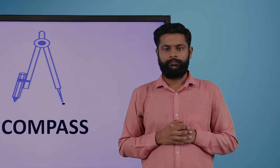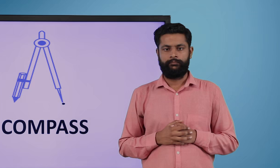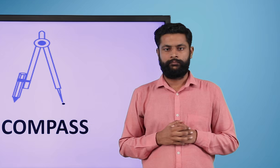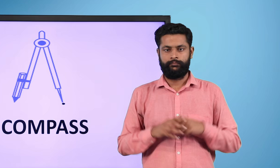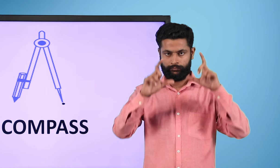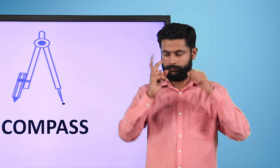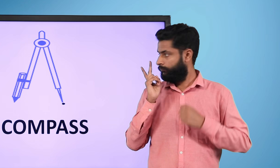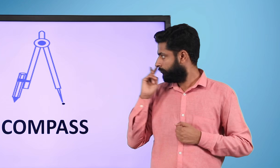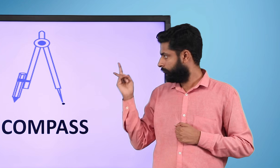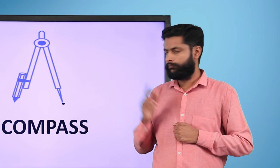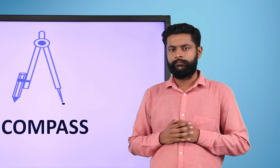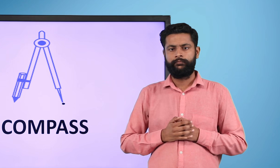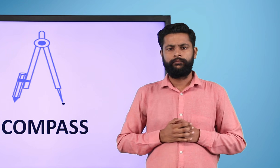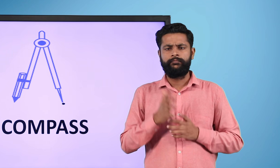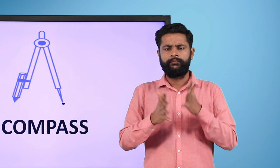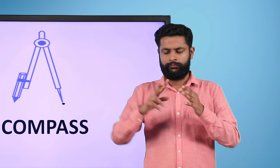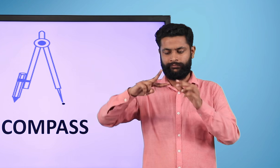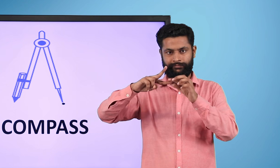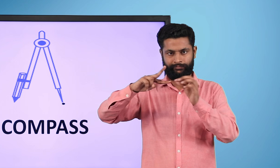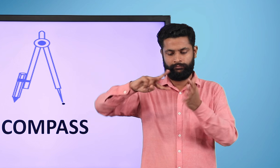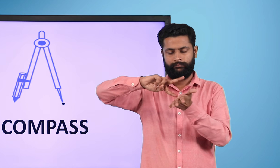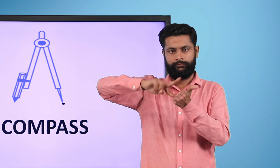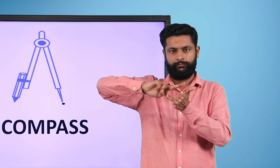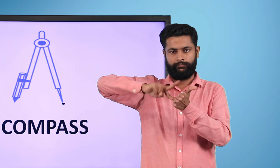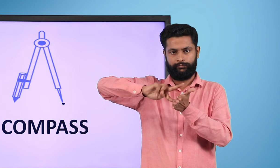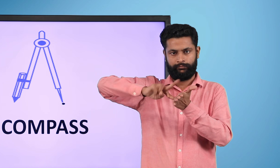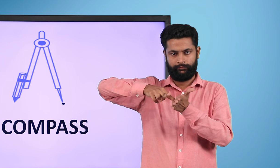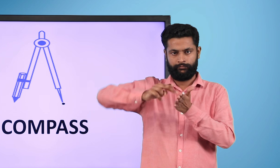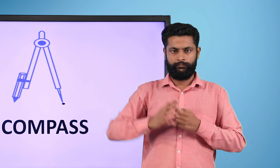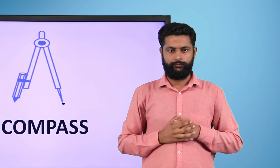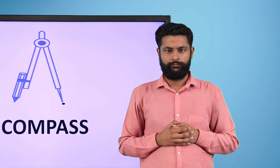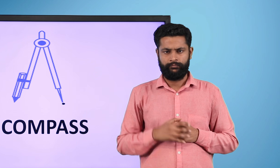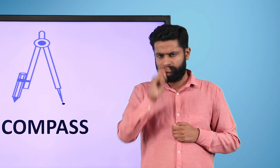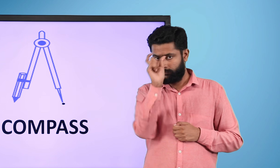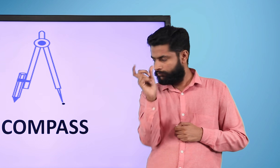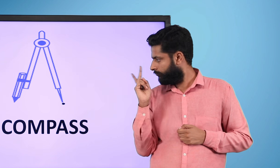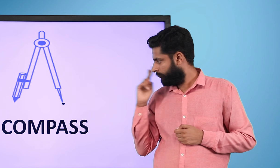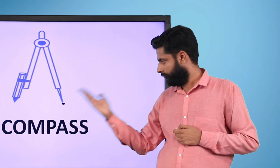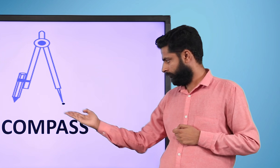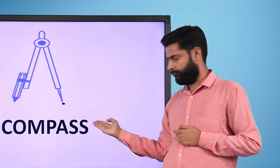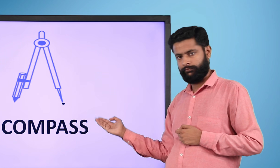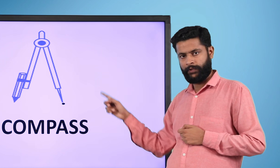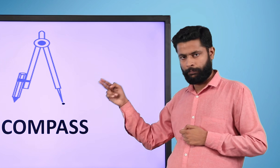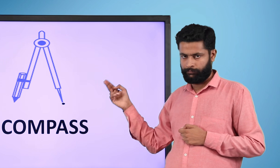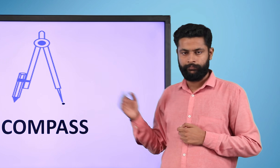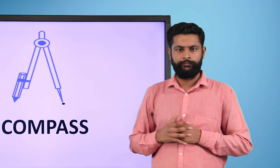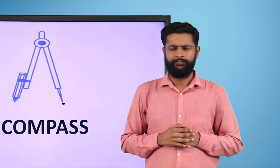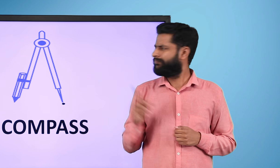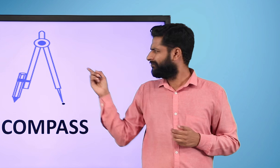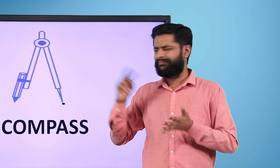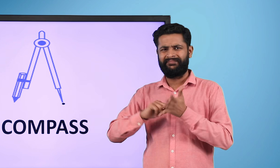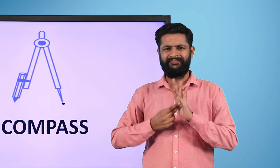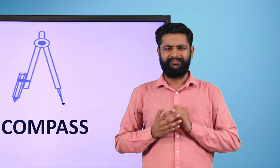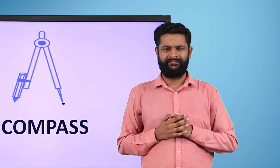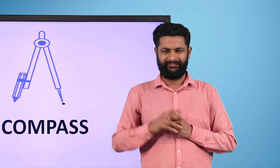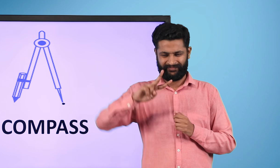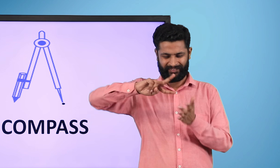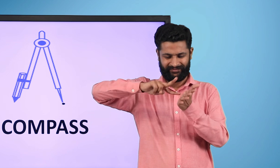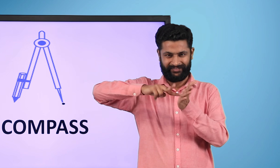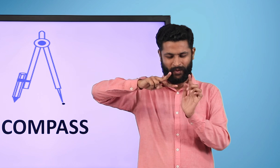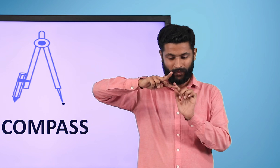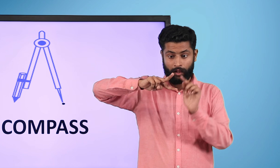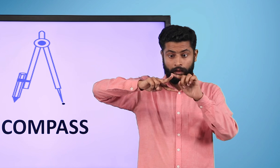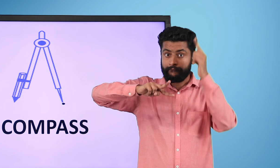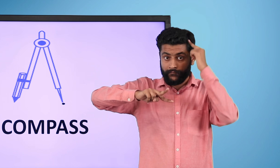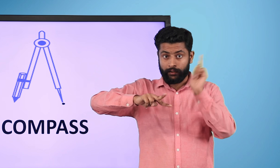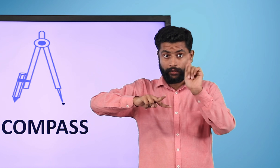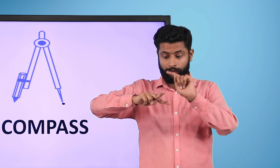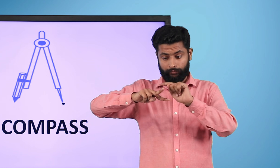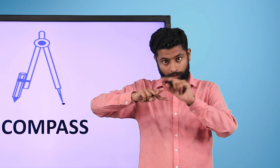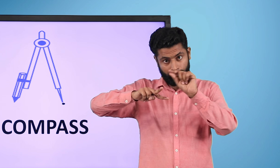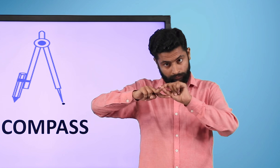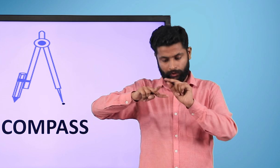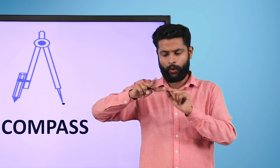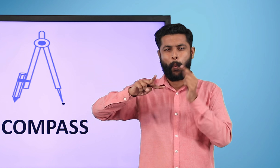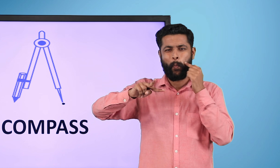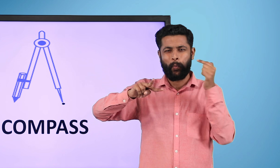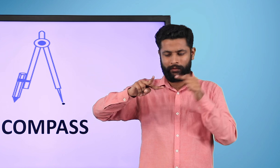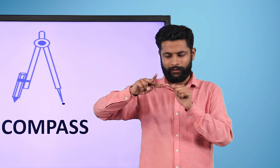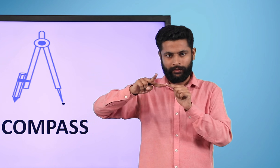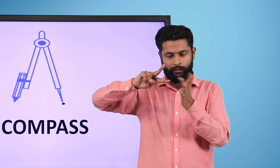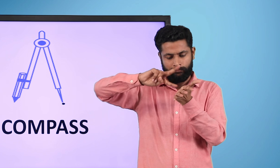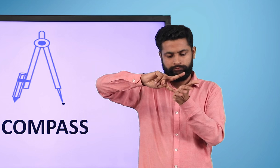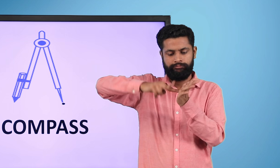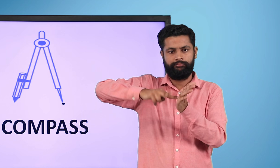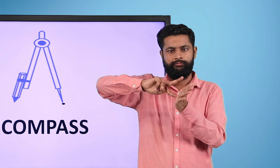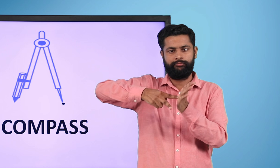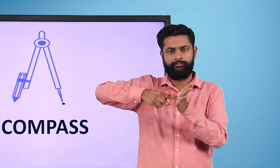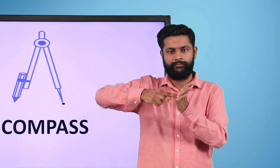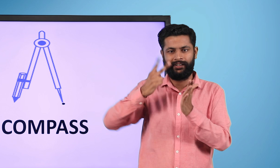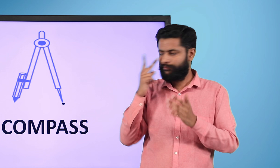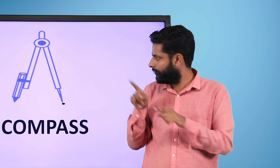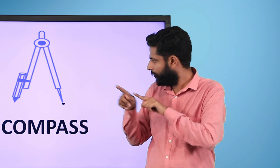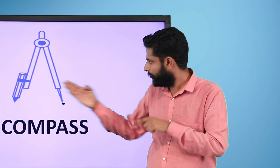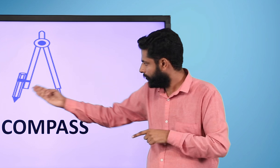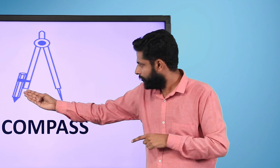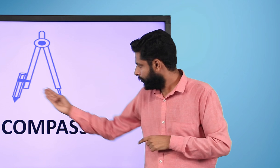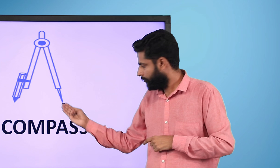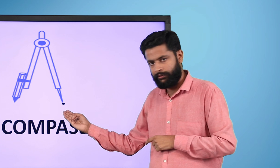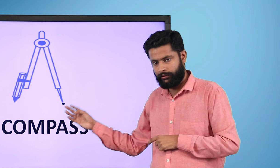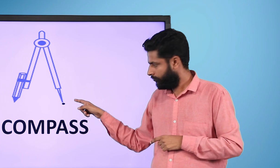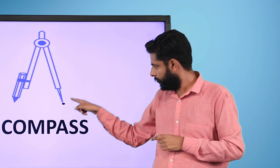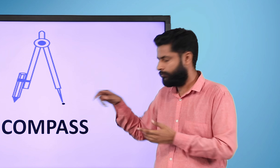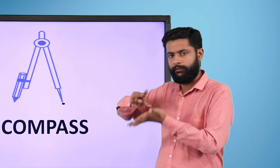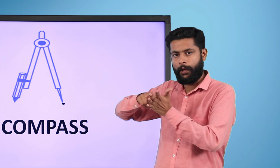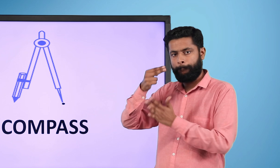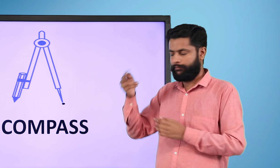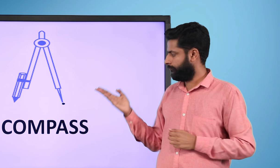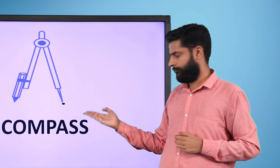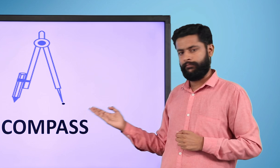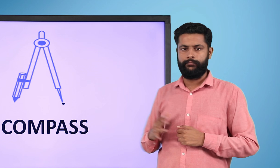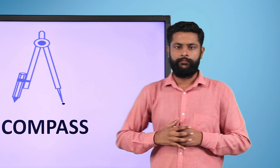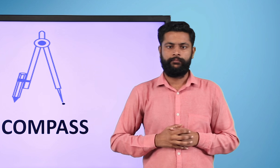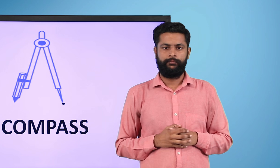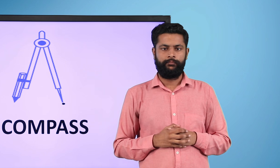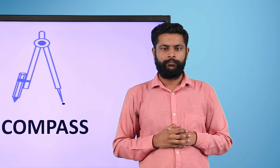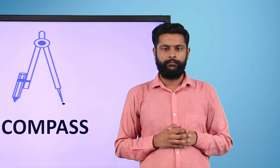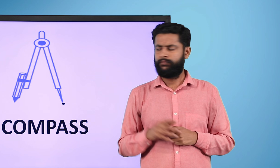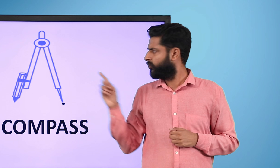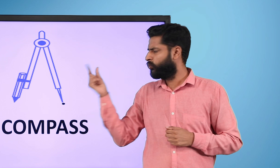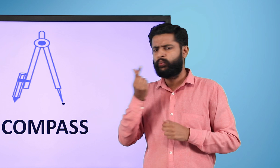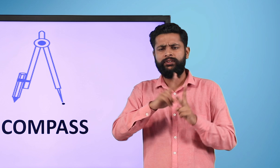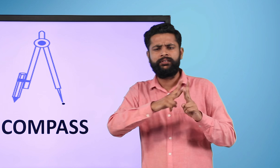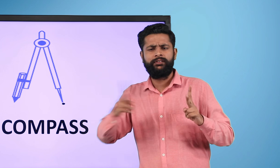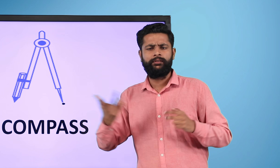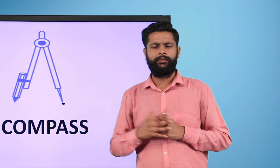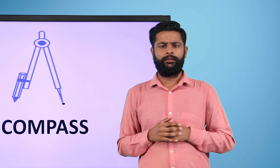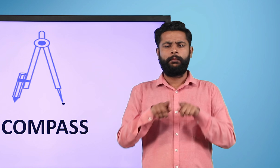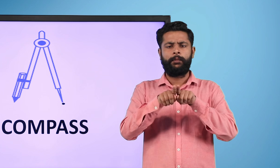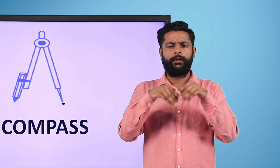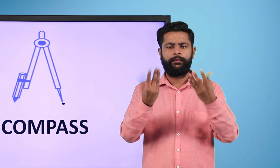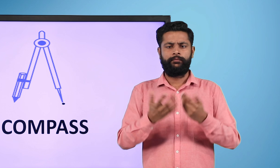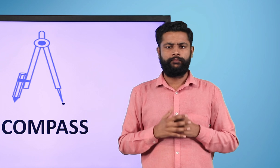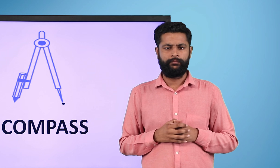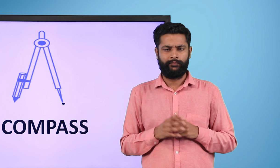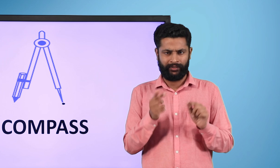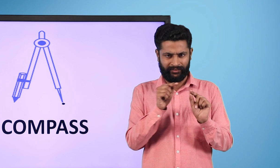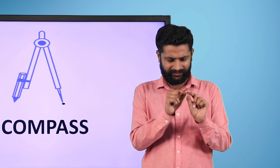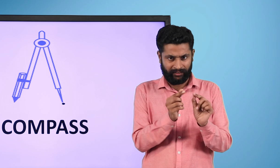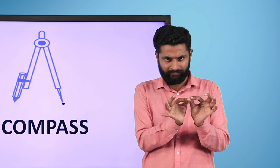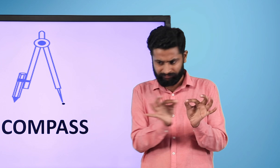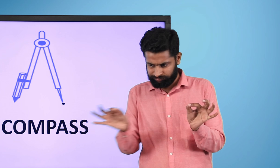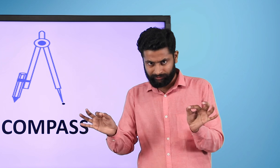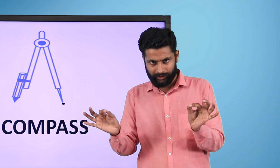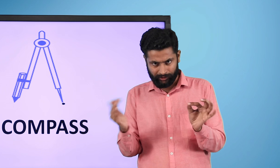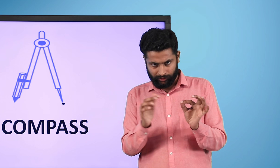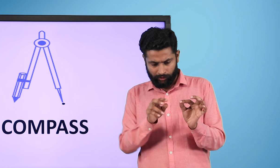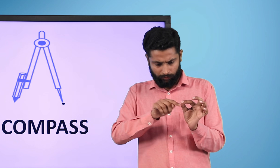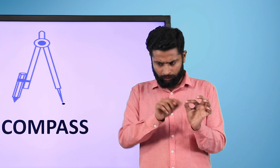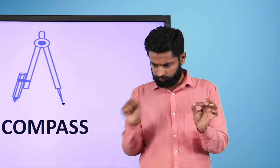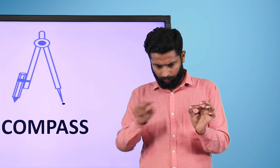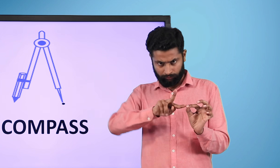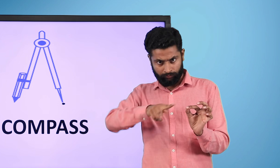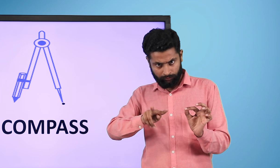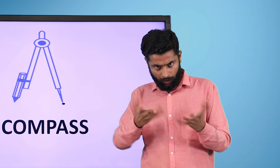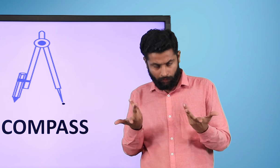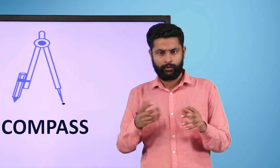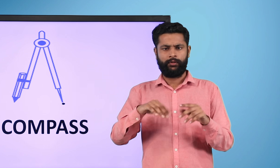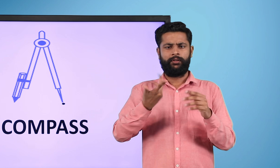Compass. This sign means compass. A compass is a device with two parts a pointer on one end and a pencil on the other. It is used for various purposes, such as marking of equal lengths,